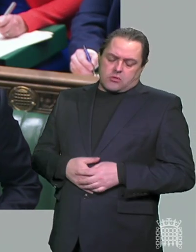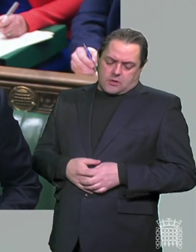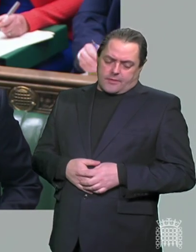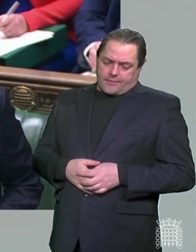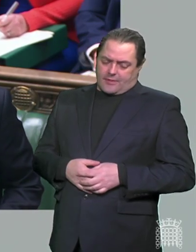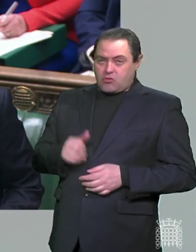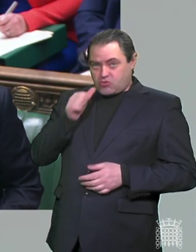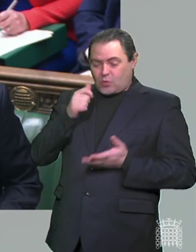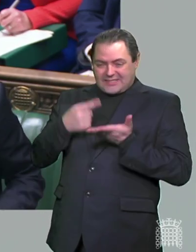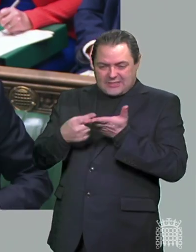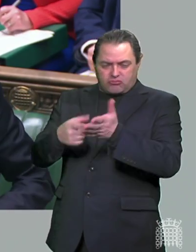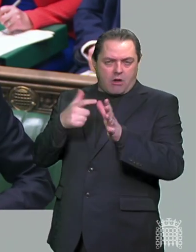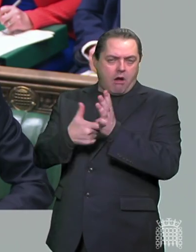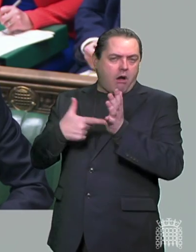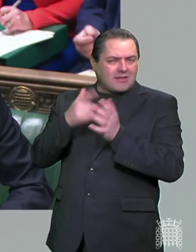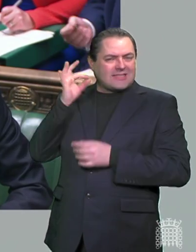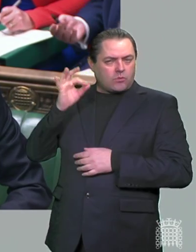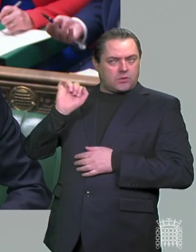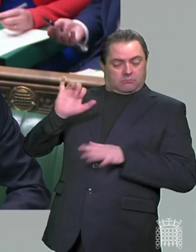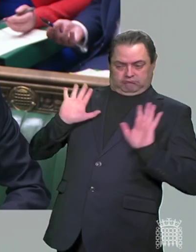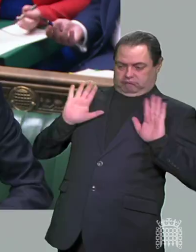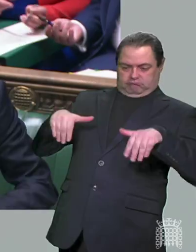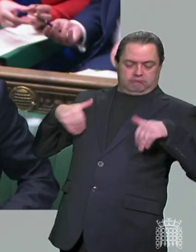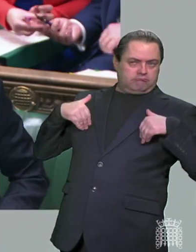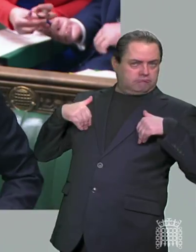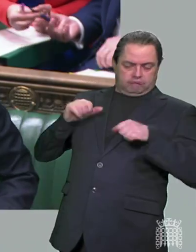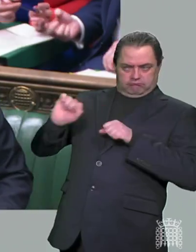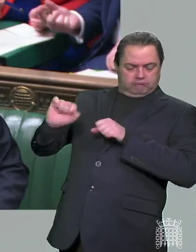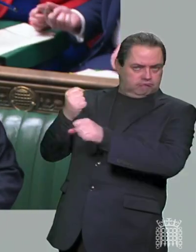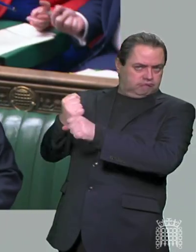He will know that decisions made by the Arts Council are taken at arm’s length from Government.